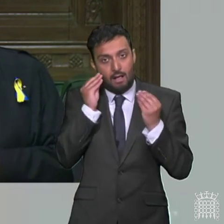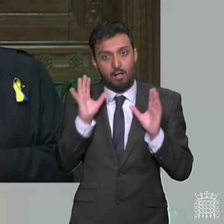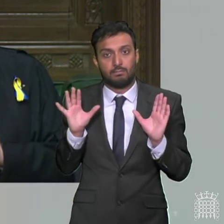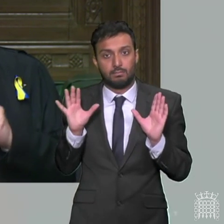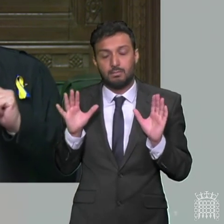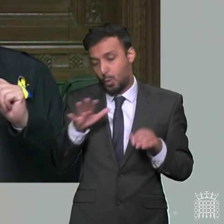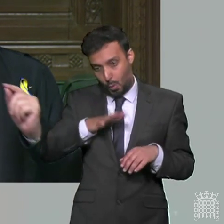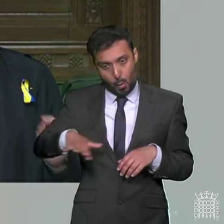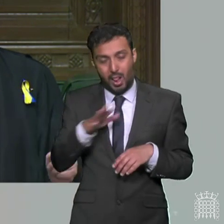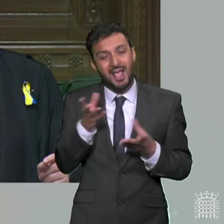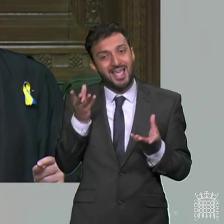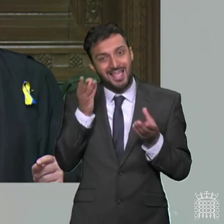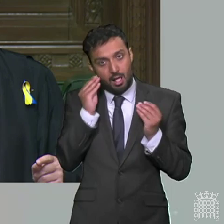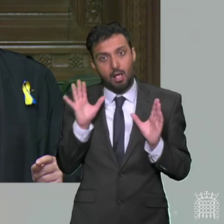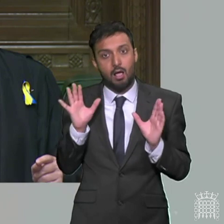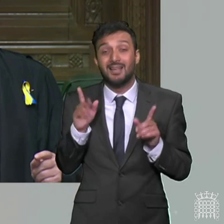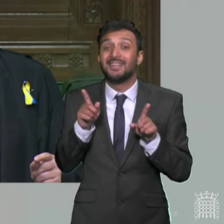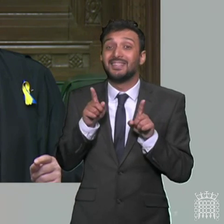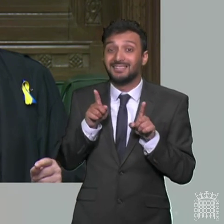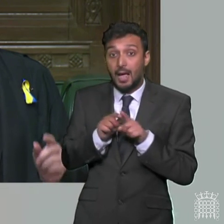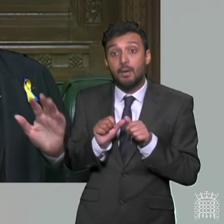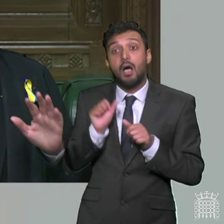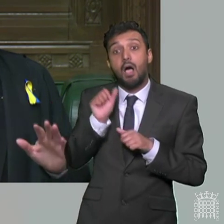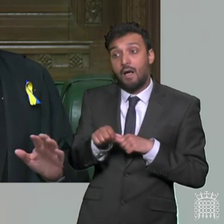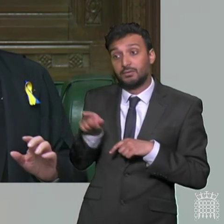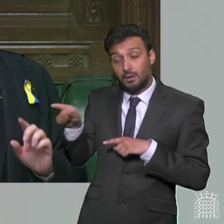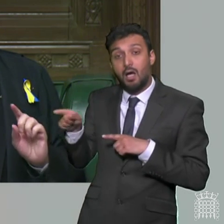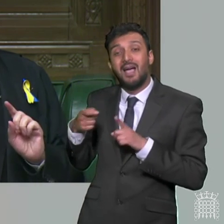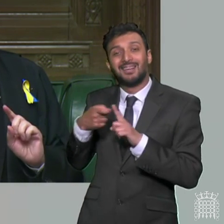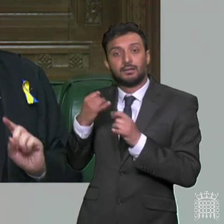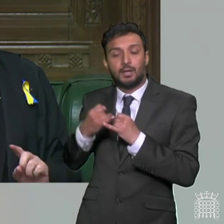I want the same respect to be shown to the Leader of the Opposition afterwards.